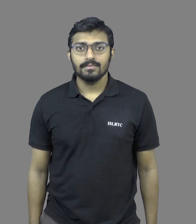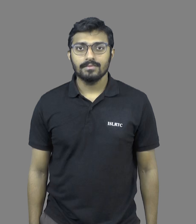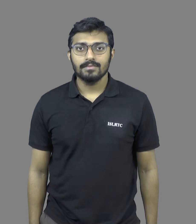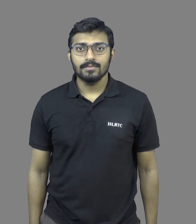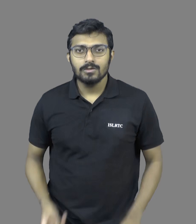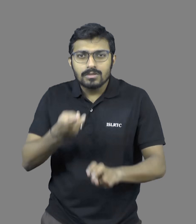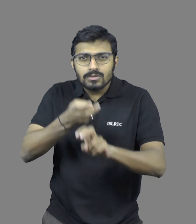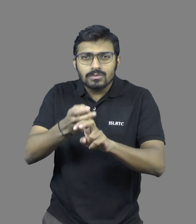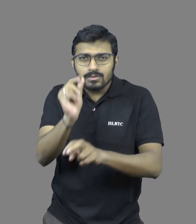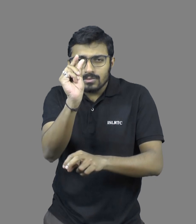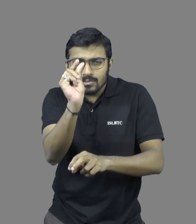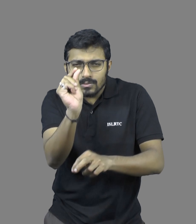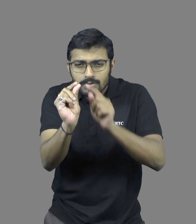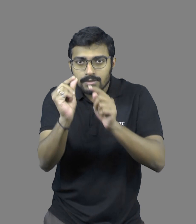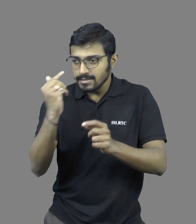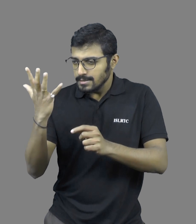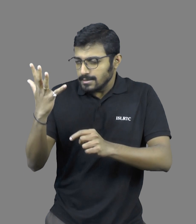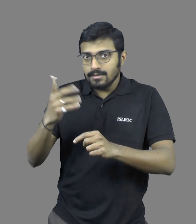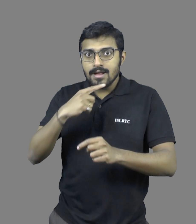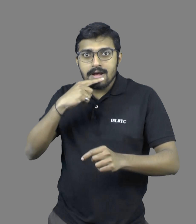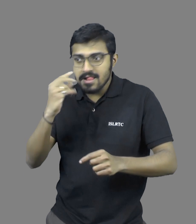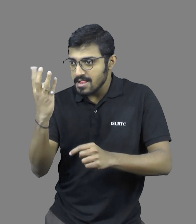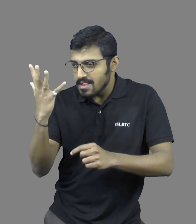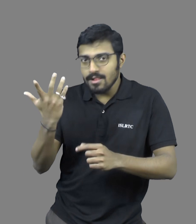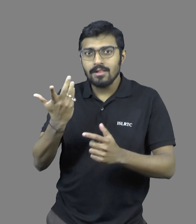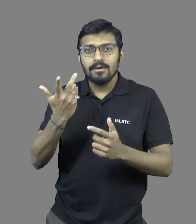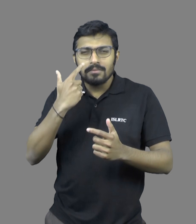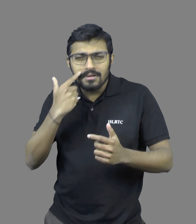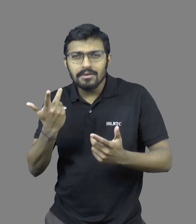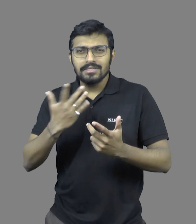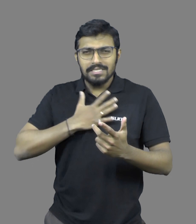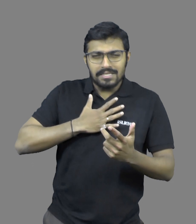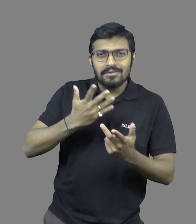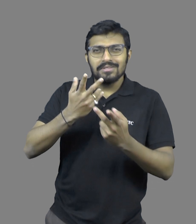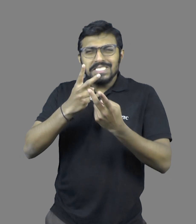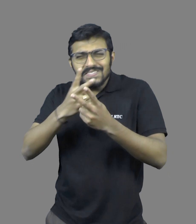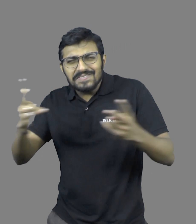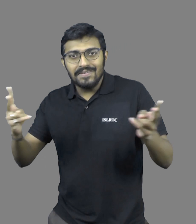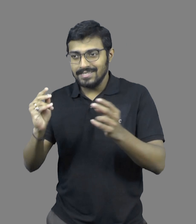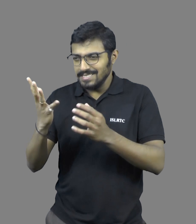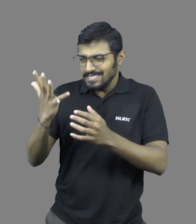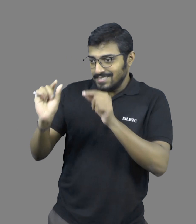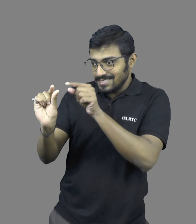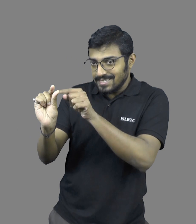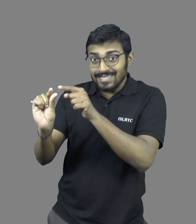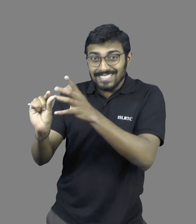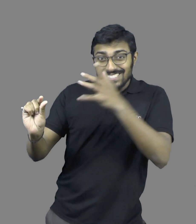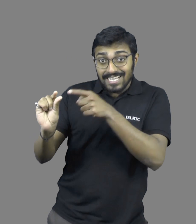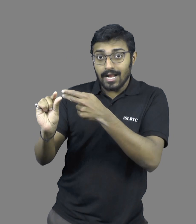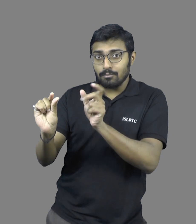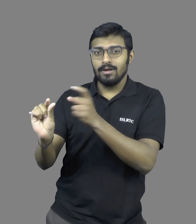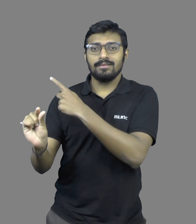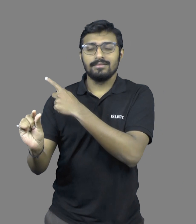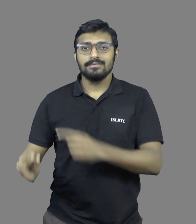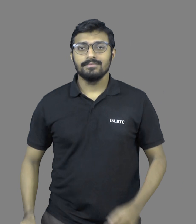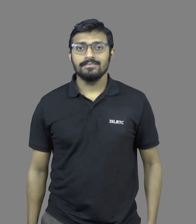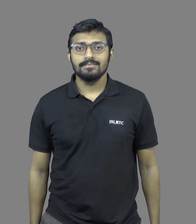Gem Jewel Precious Stone